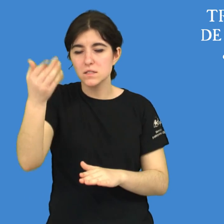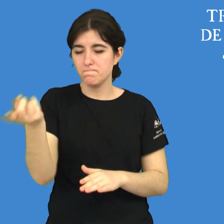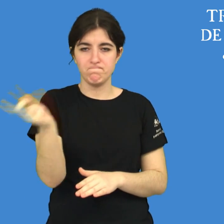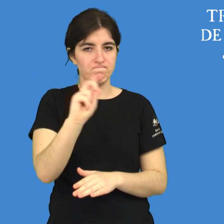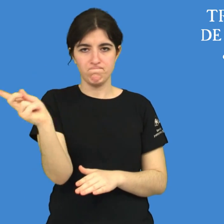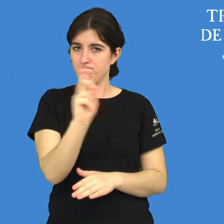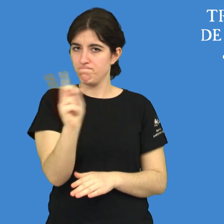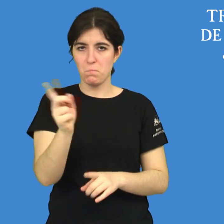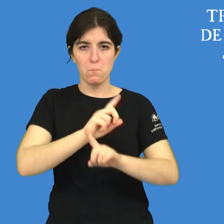no